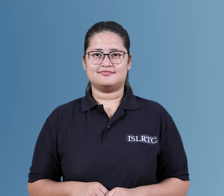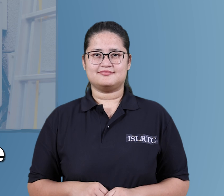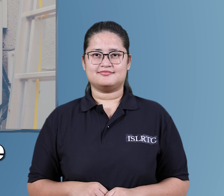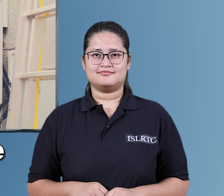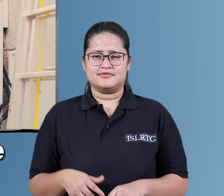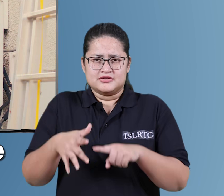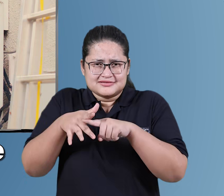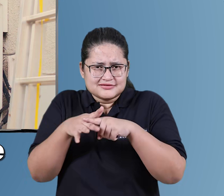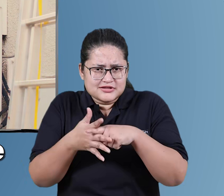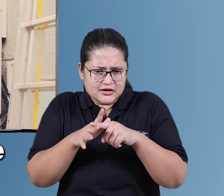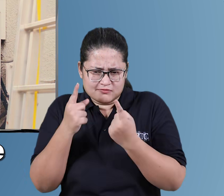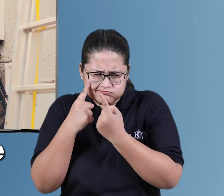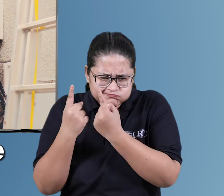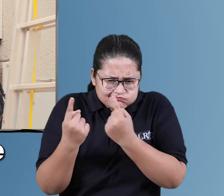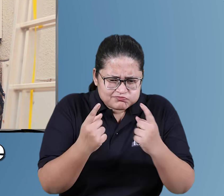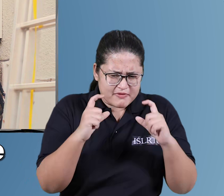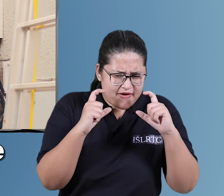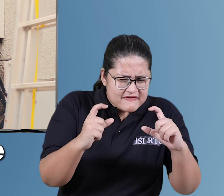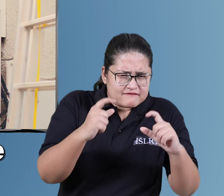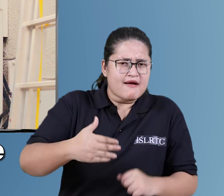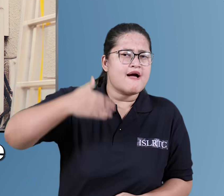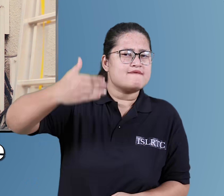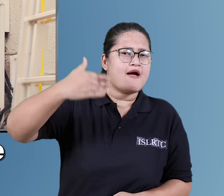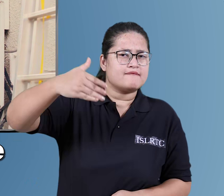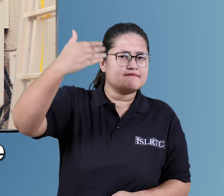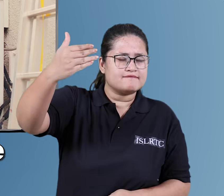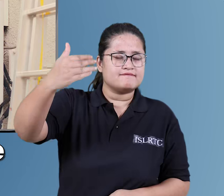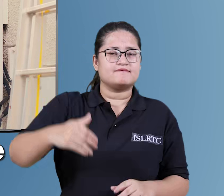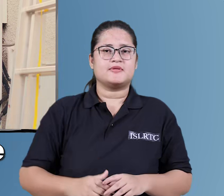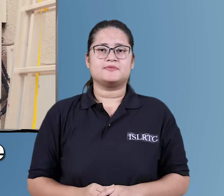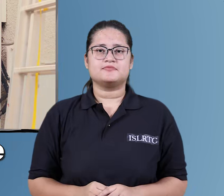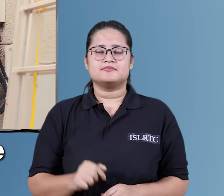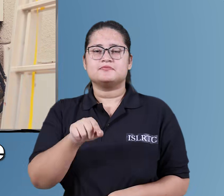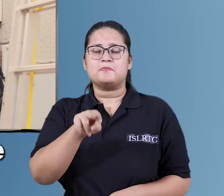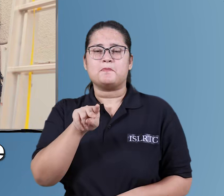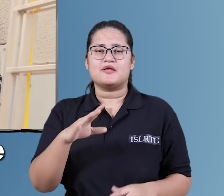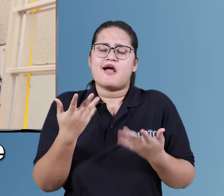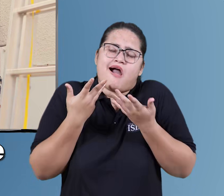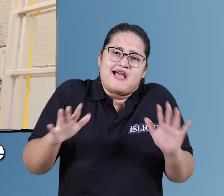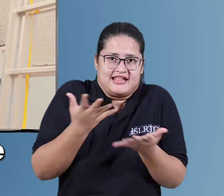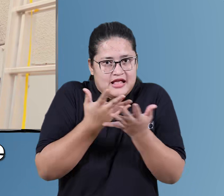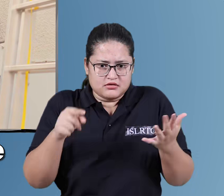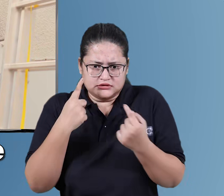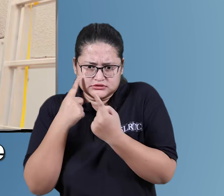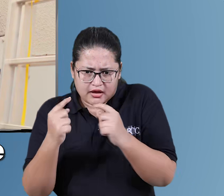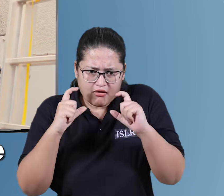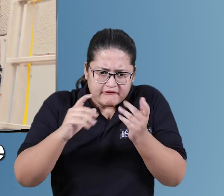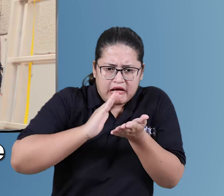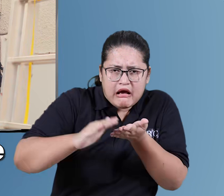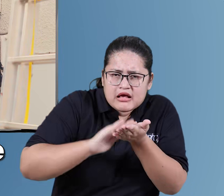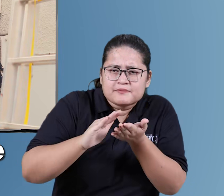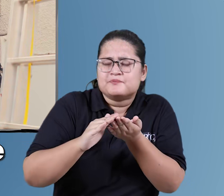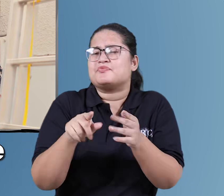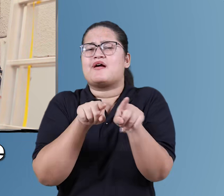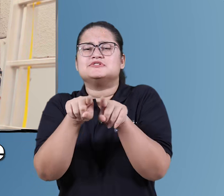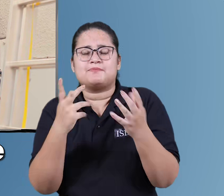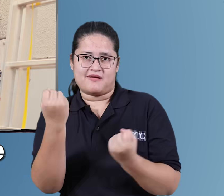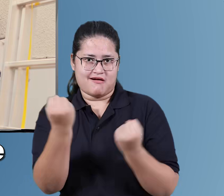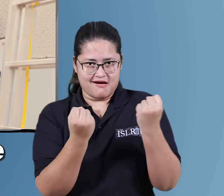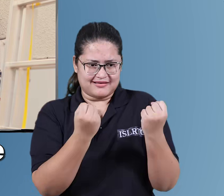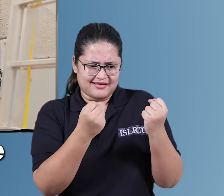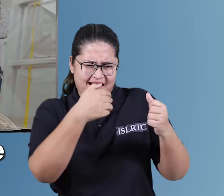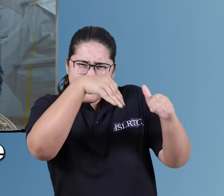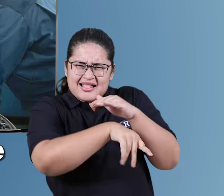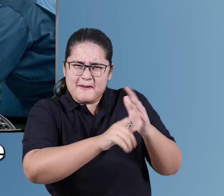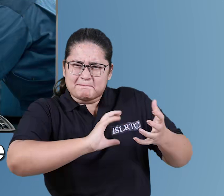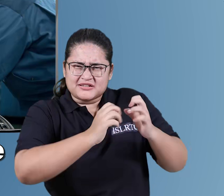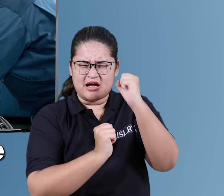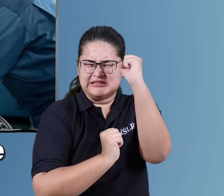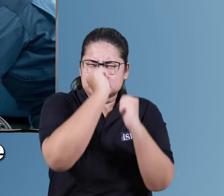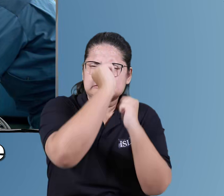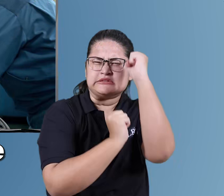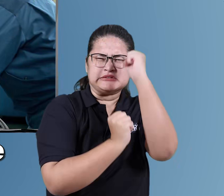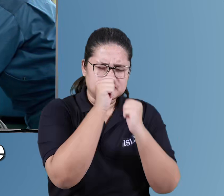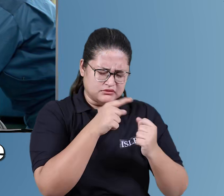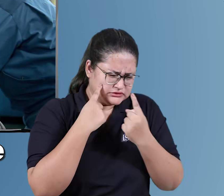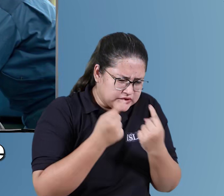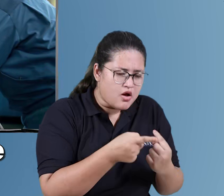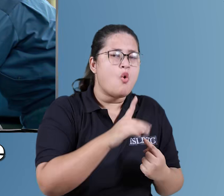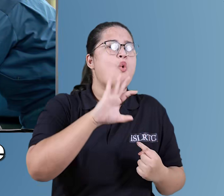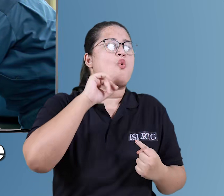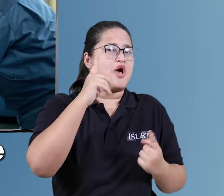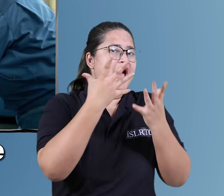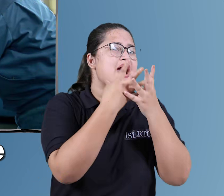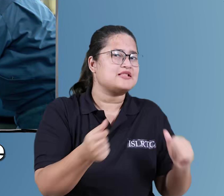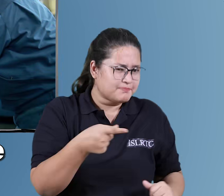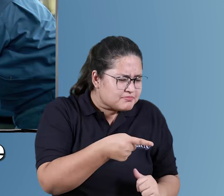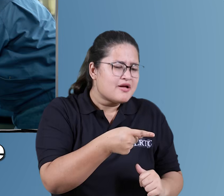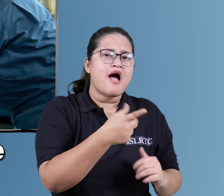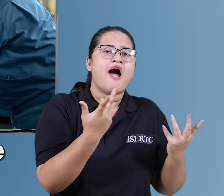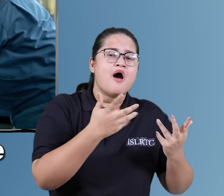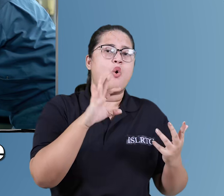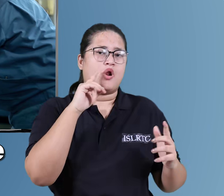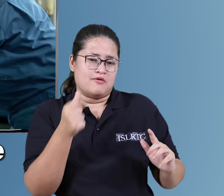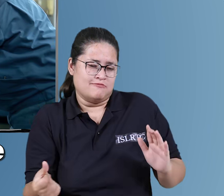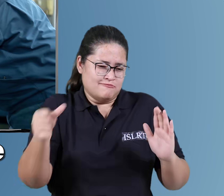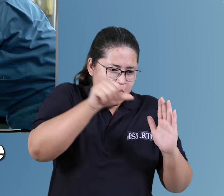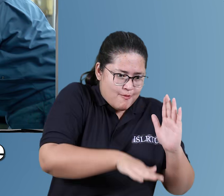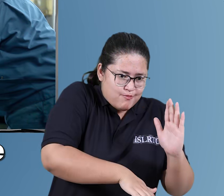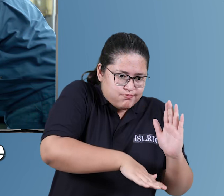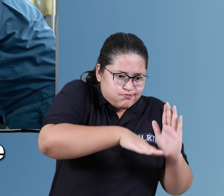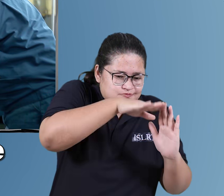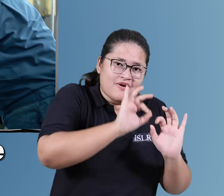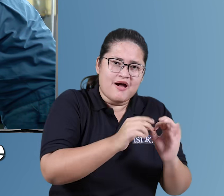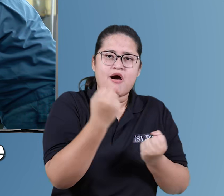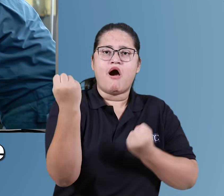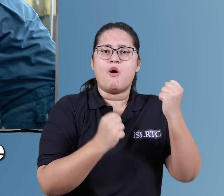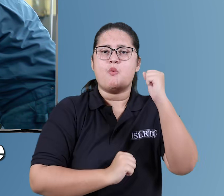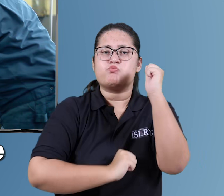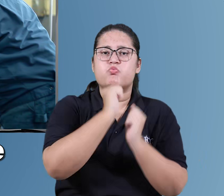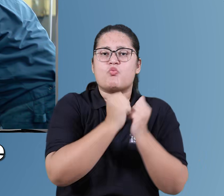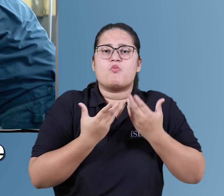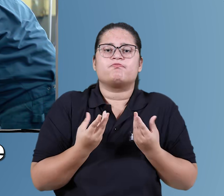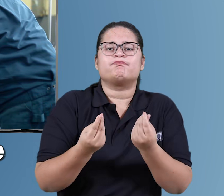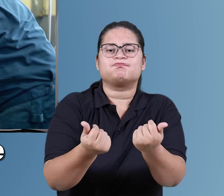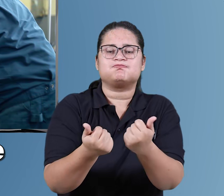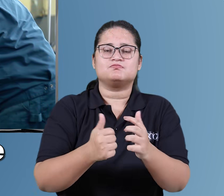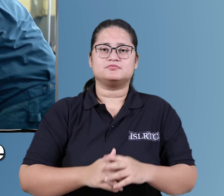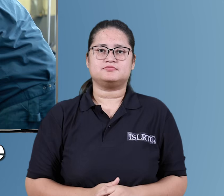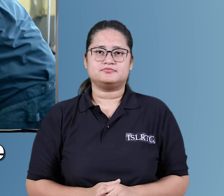Maintenance the process of keeping something in good condition through regular care and repair. for example, regularly changing the engine oil in a car. This helps keep the engine oil running smoothly and extends the car's lifespan.